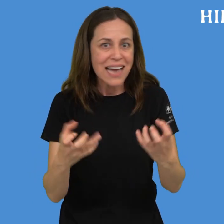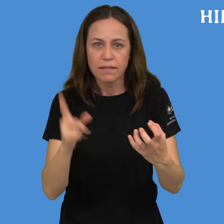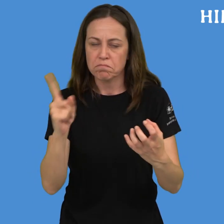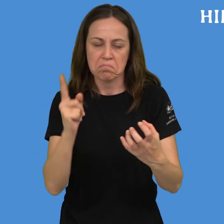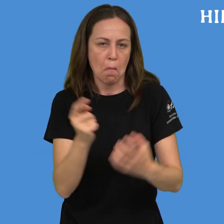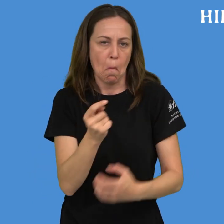no